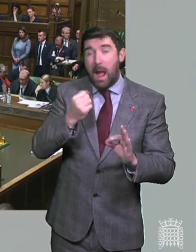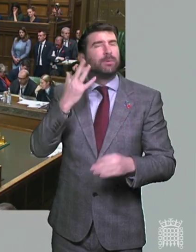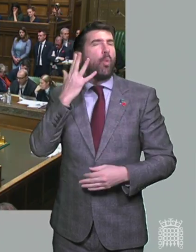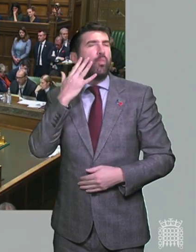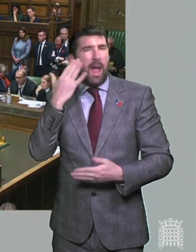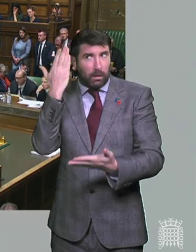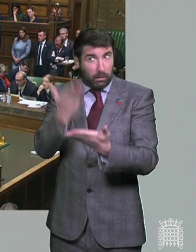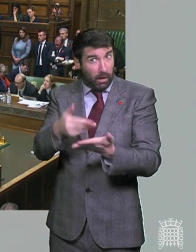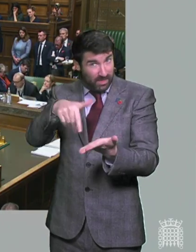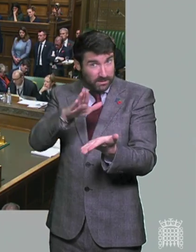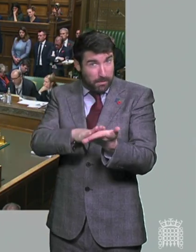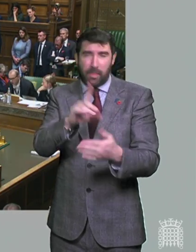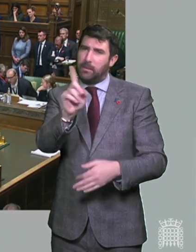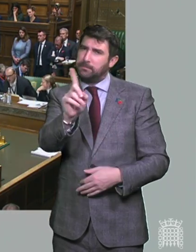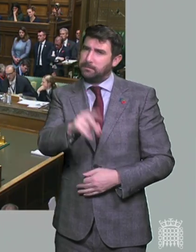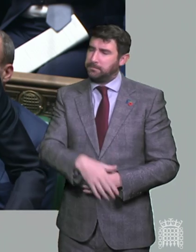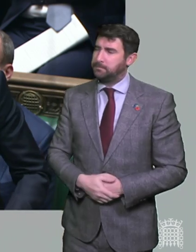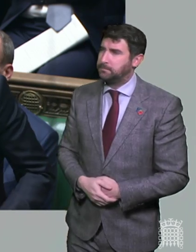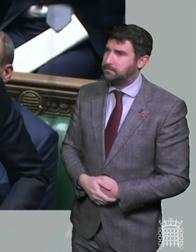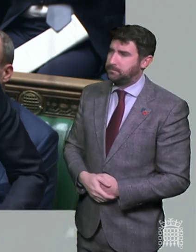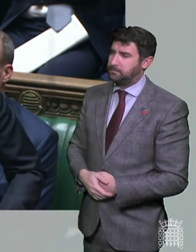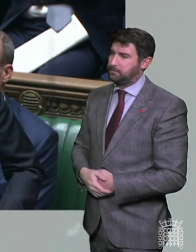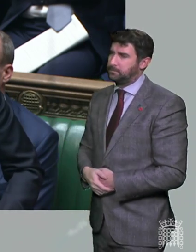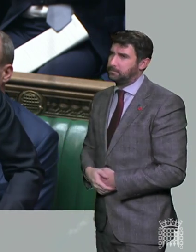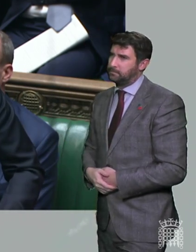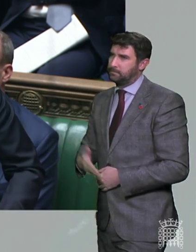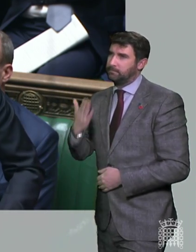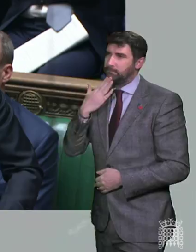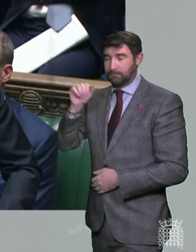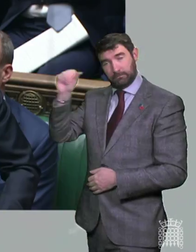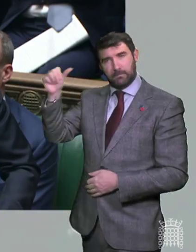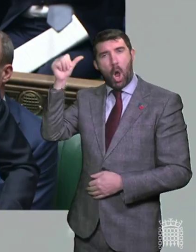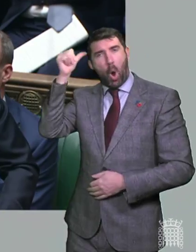I thank my honourable Friend for his work in raising awareness of this particular issue.